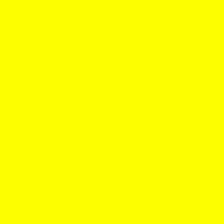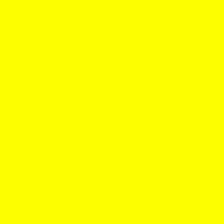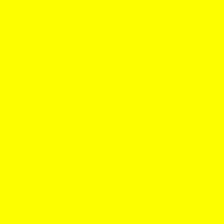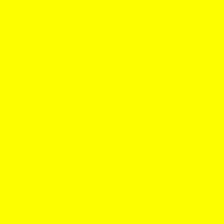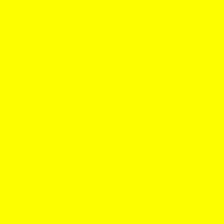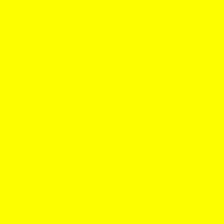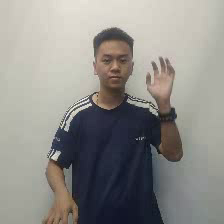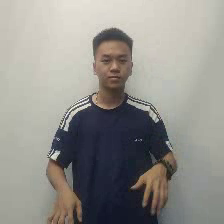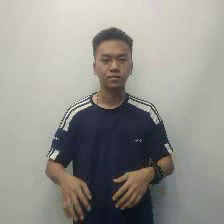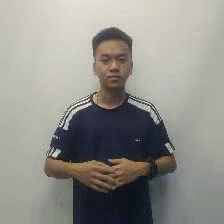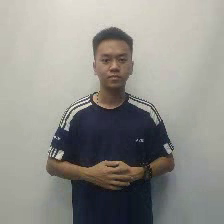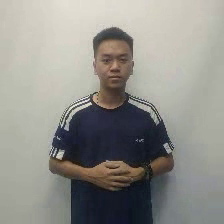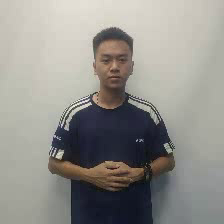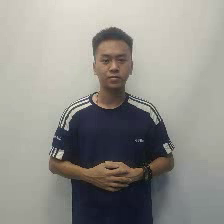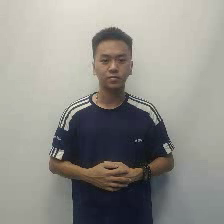Con gấu